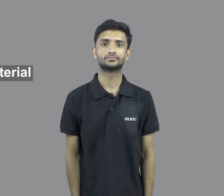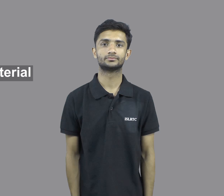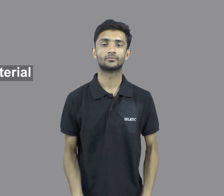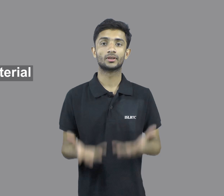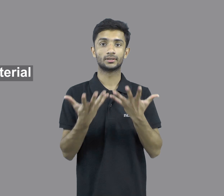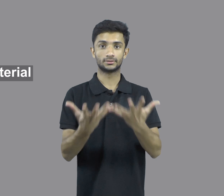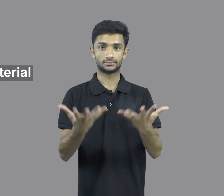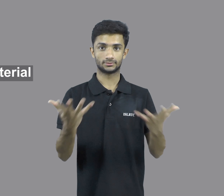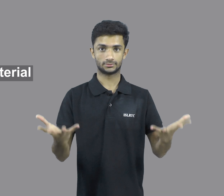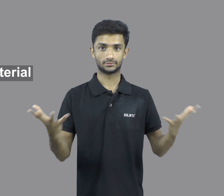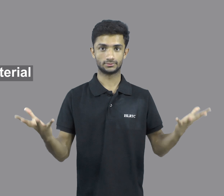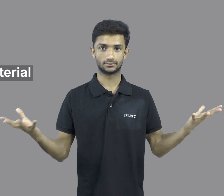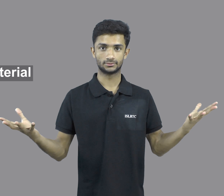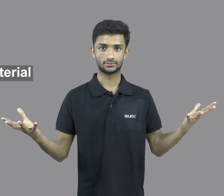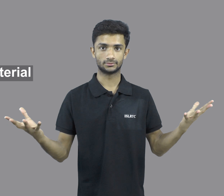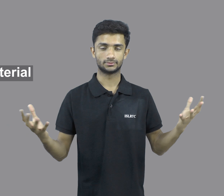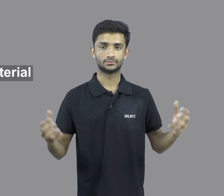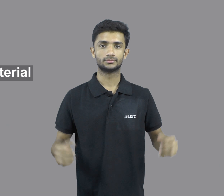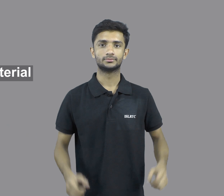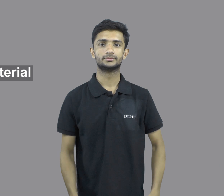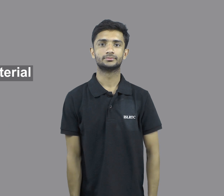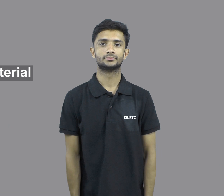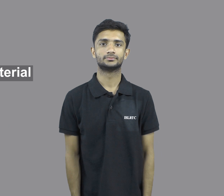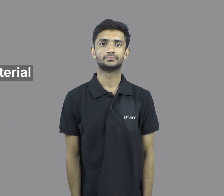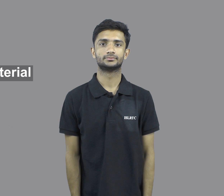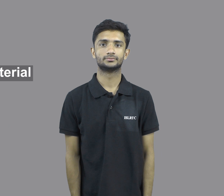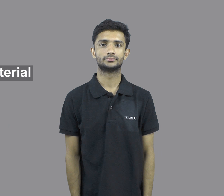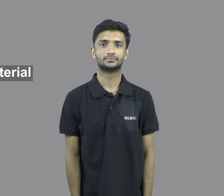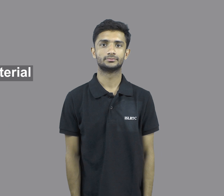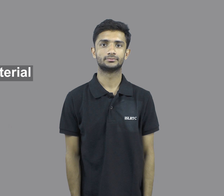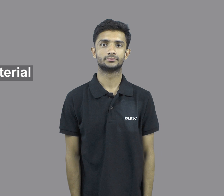Material